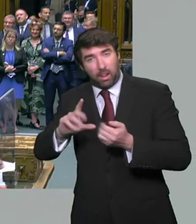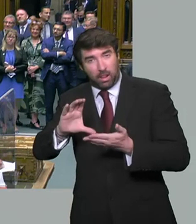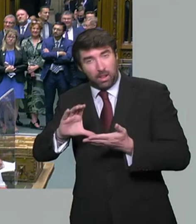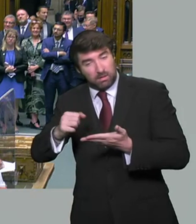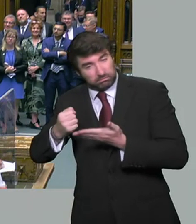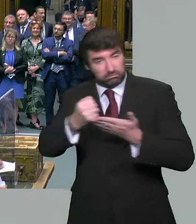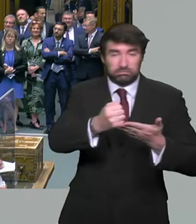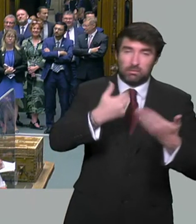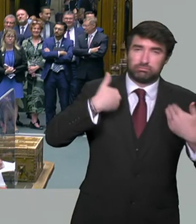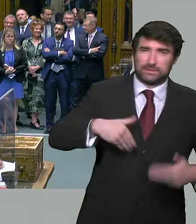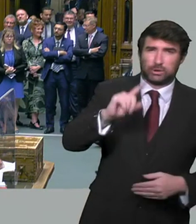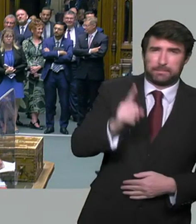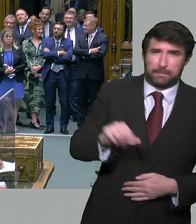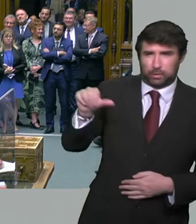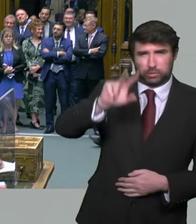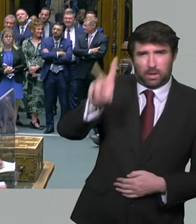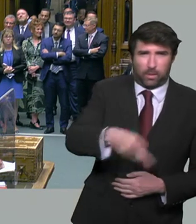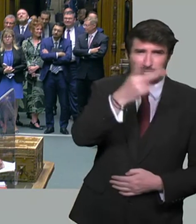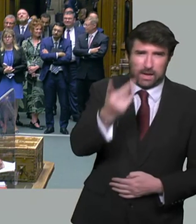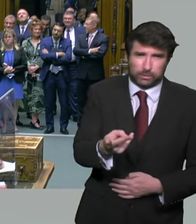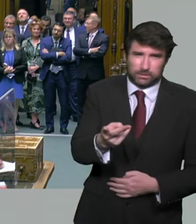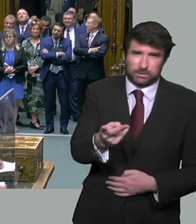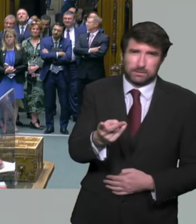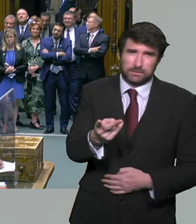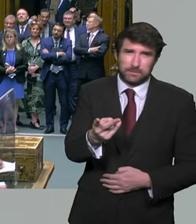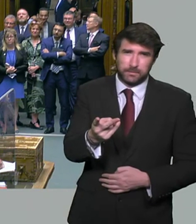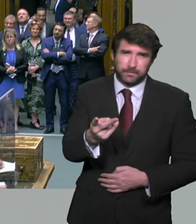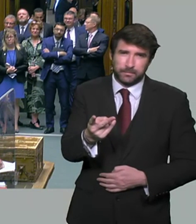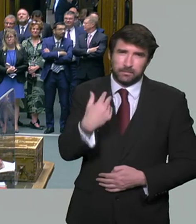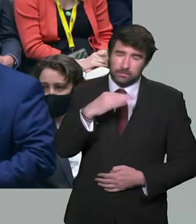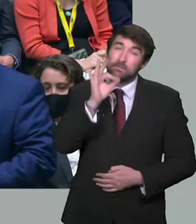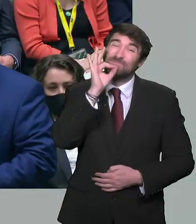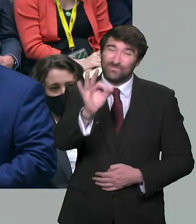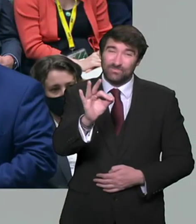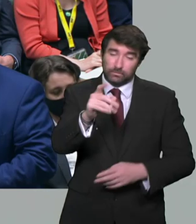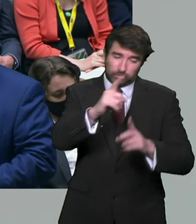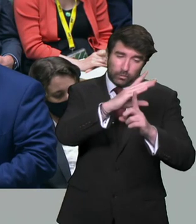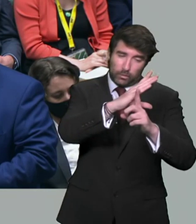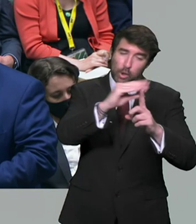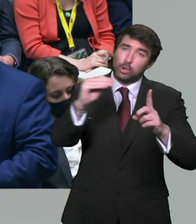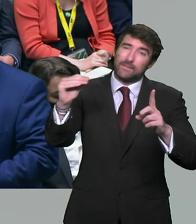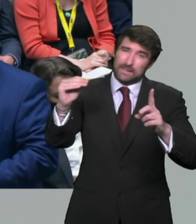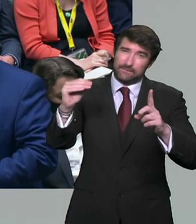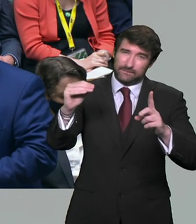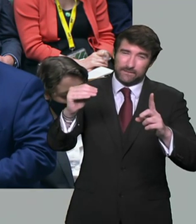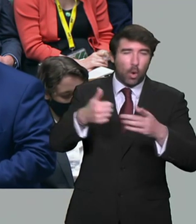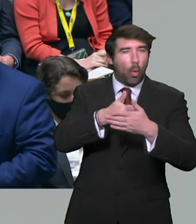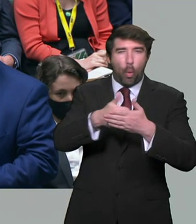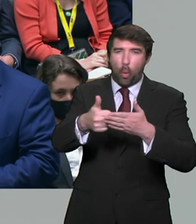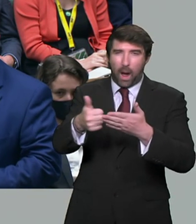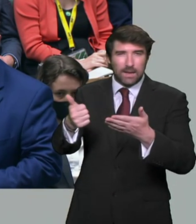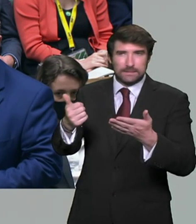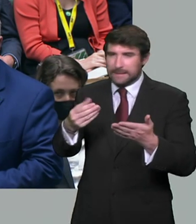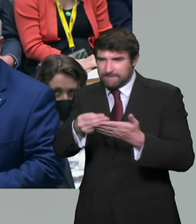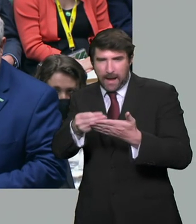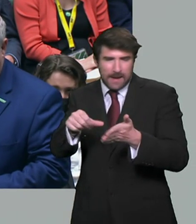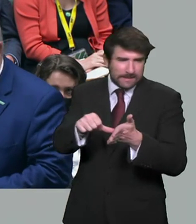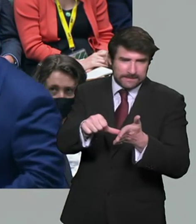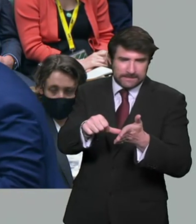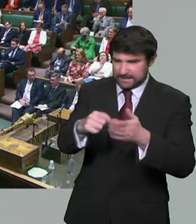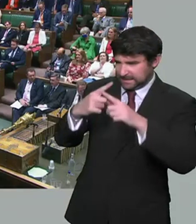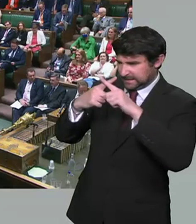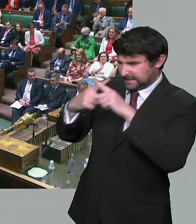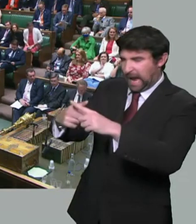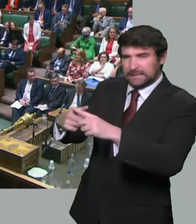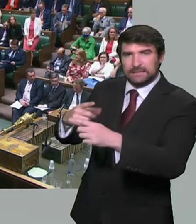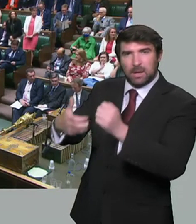Prime Minister, is it not the case that this Tory tax hike is once again balancing the books on the backs of the poor and the young?